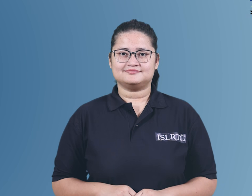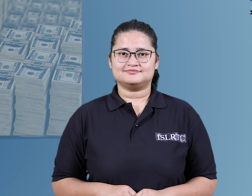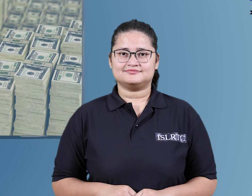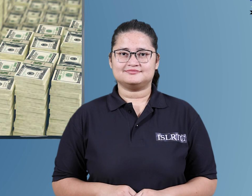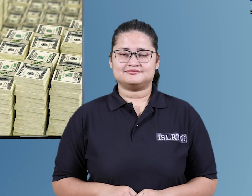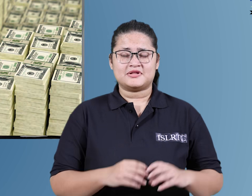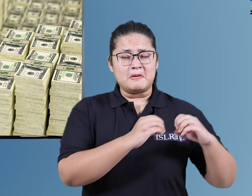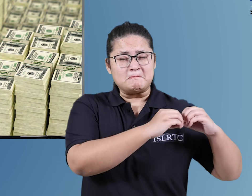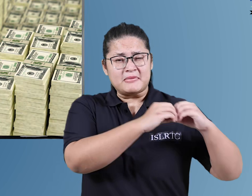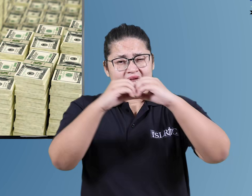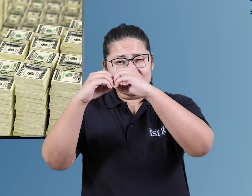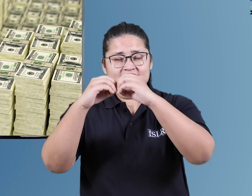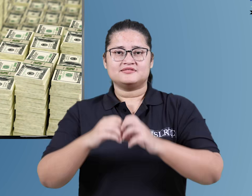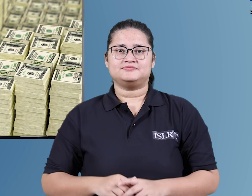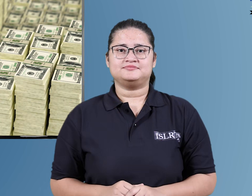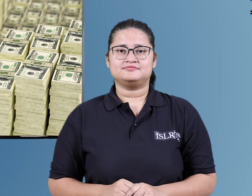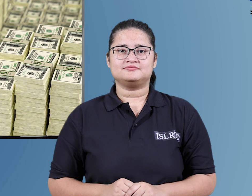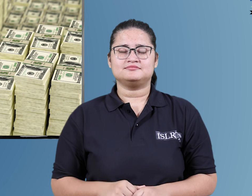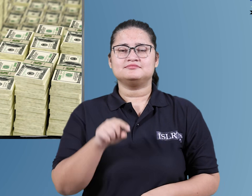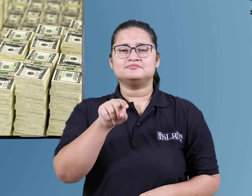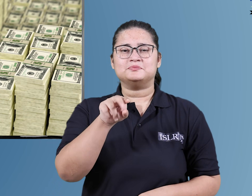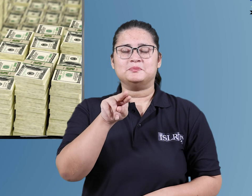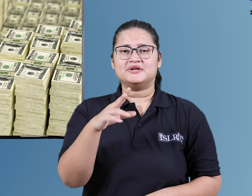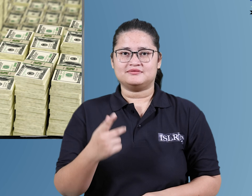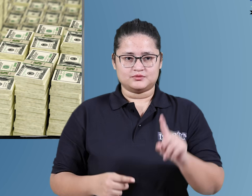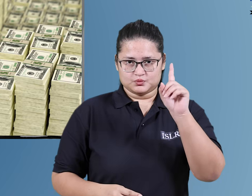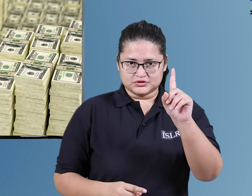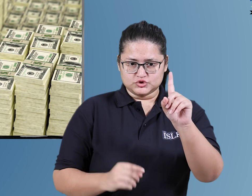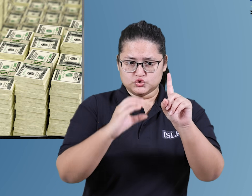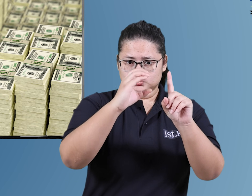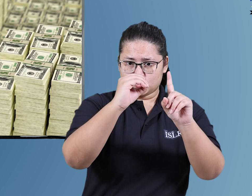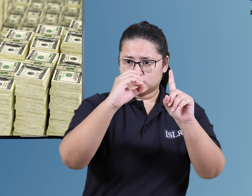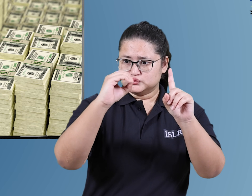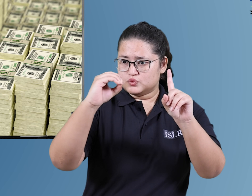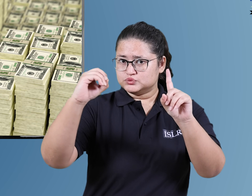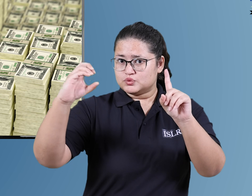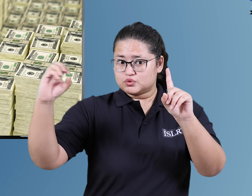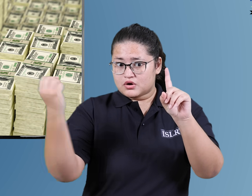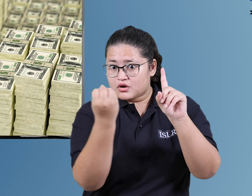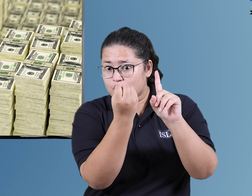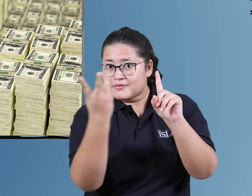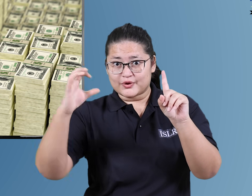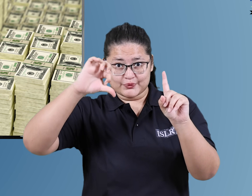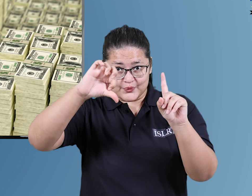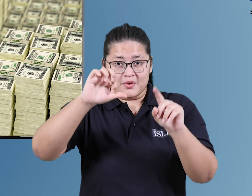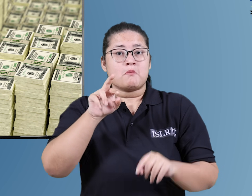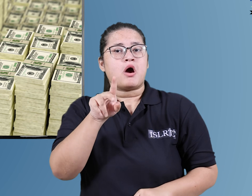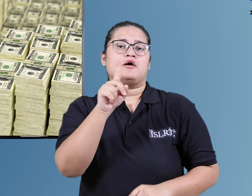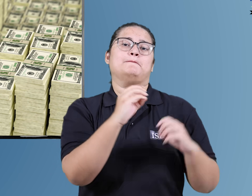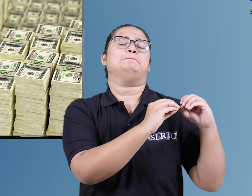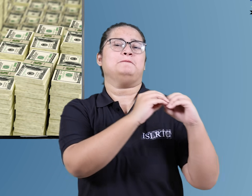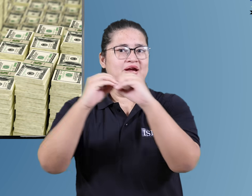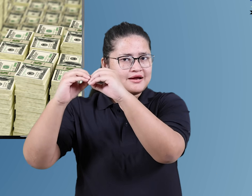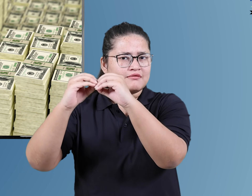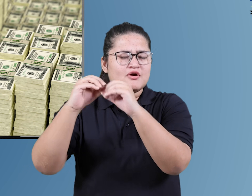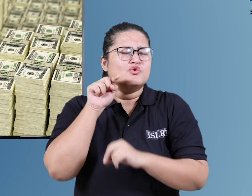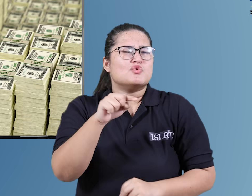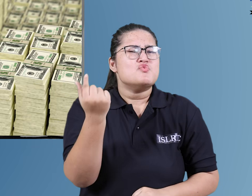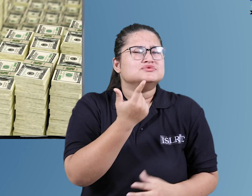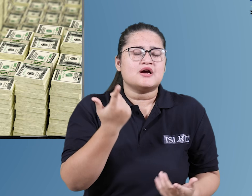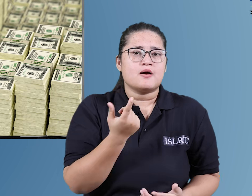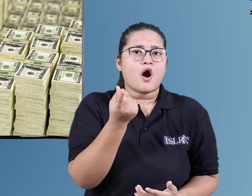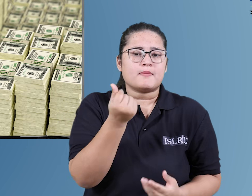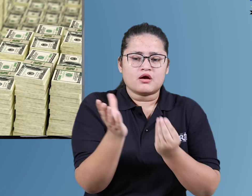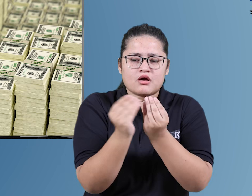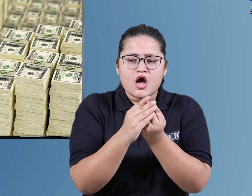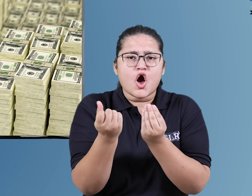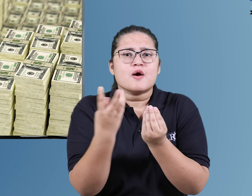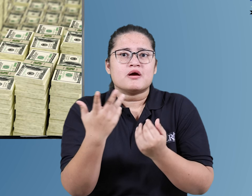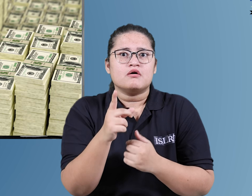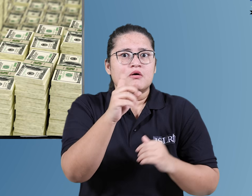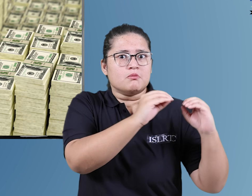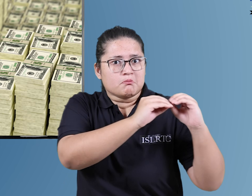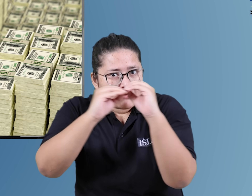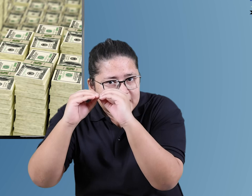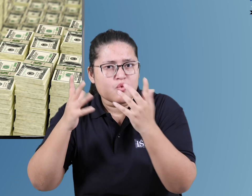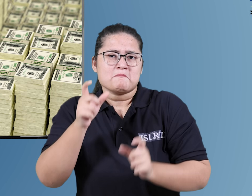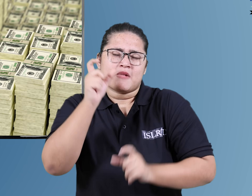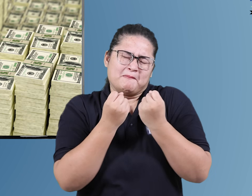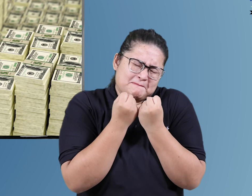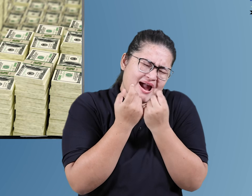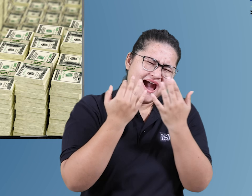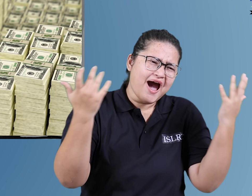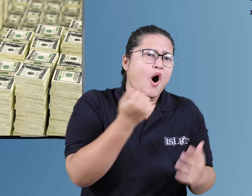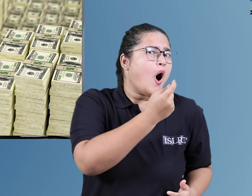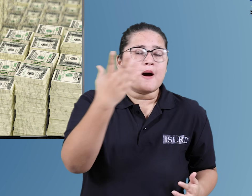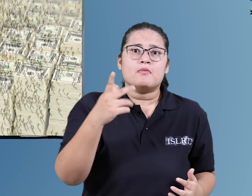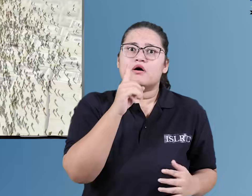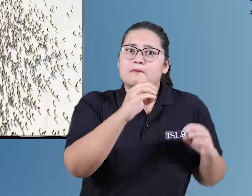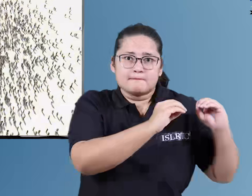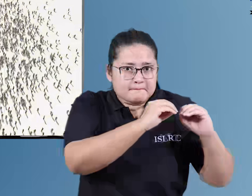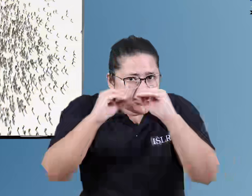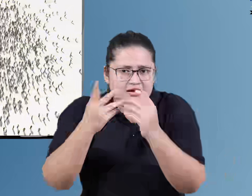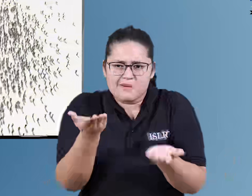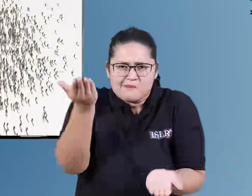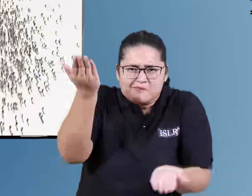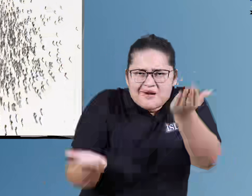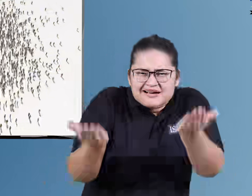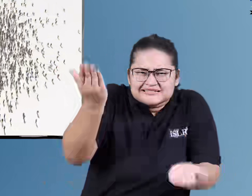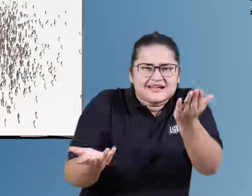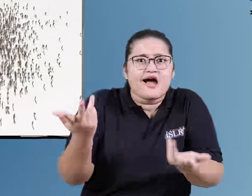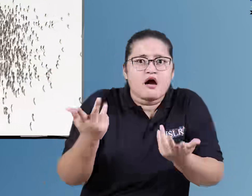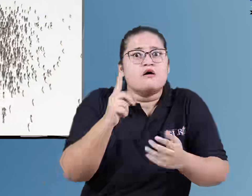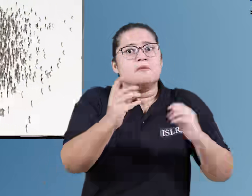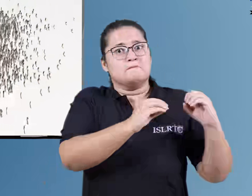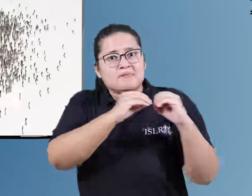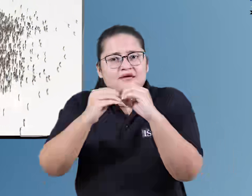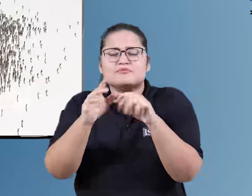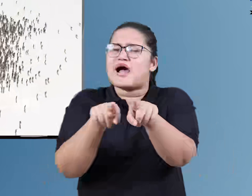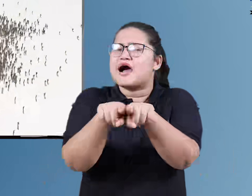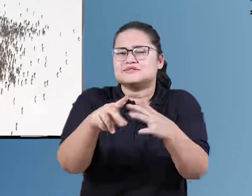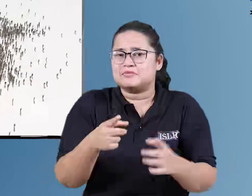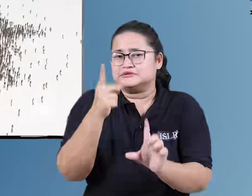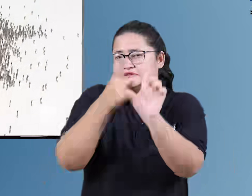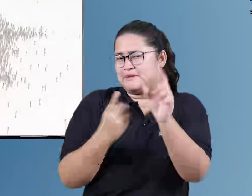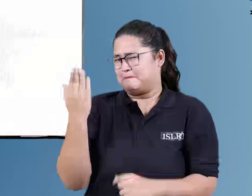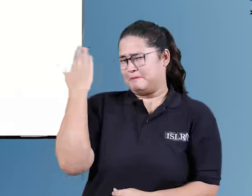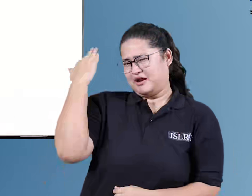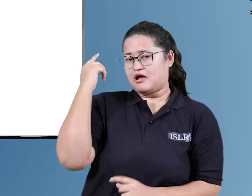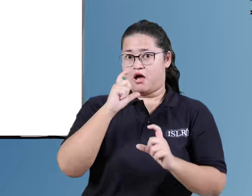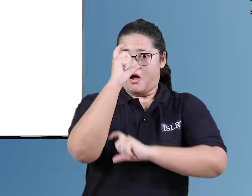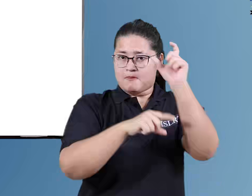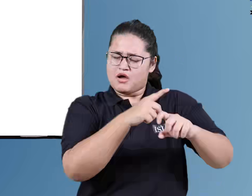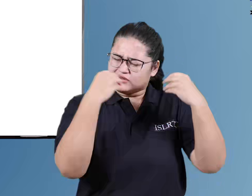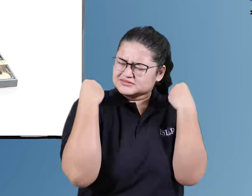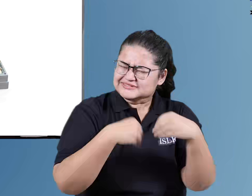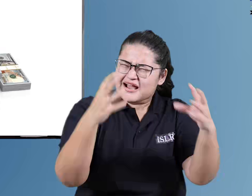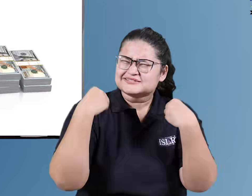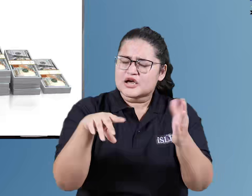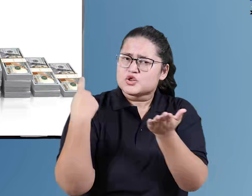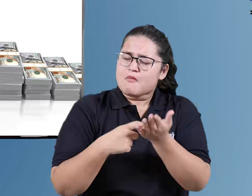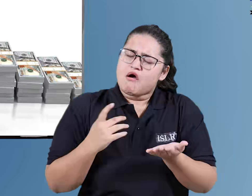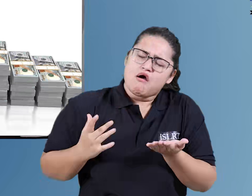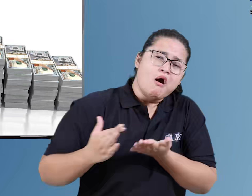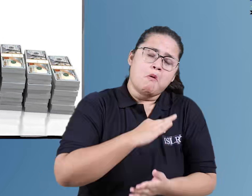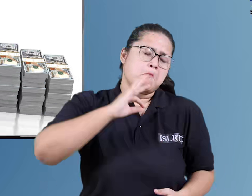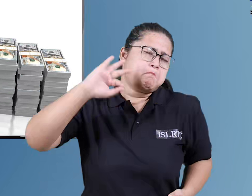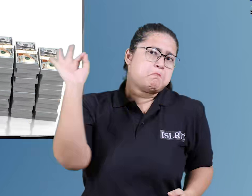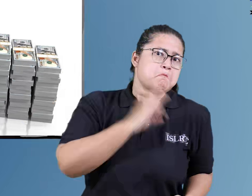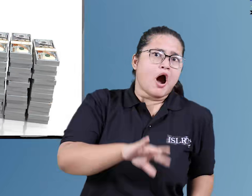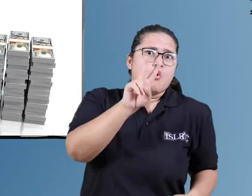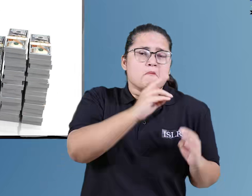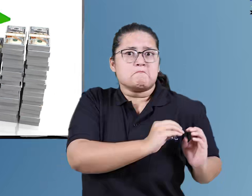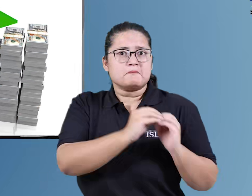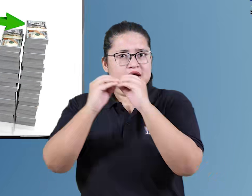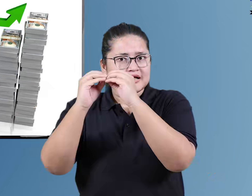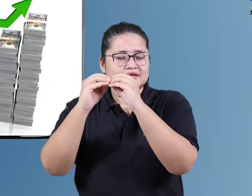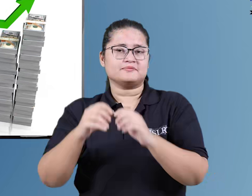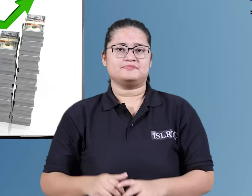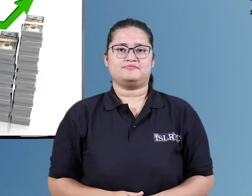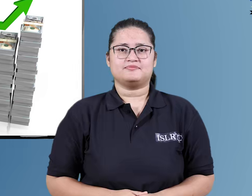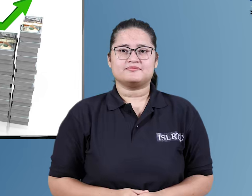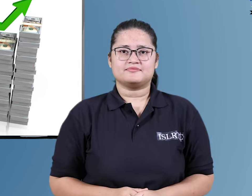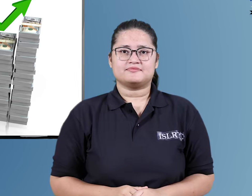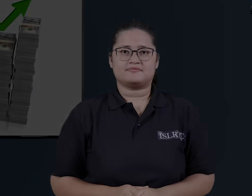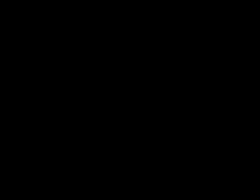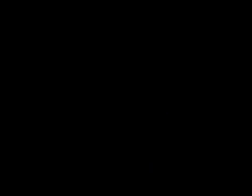Billion A billion contains nine zeros. It is often used to quantify large amounts, such as one billion dollars, a population of one billion. Or other measurements in billions. For example, the company reported a profit of two billion dollars last year.